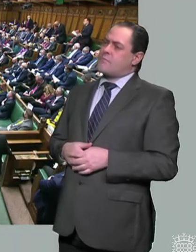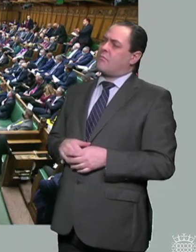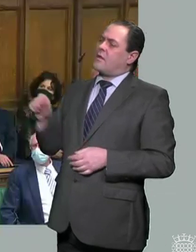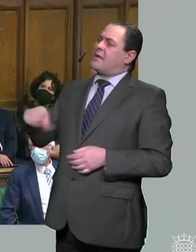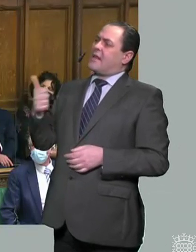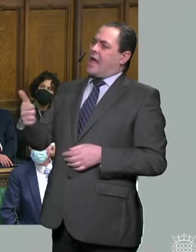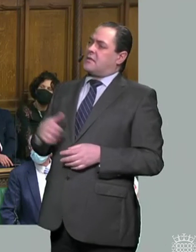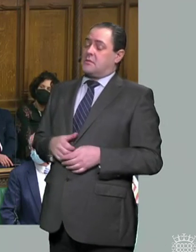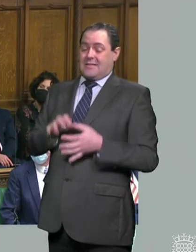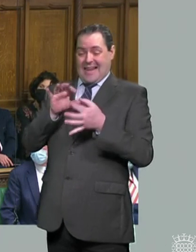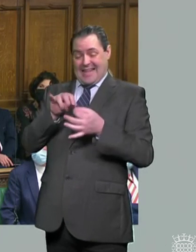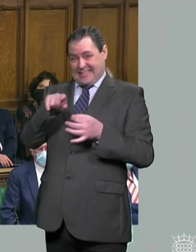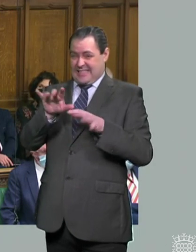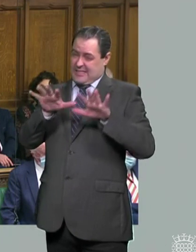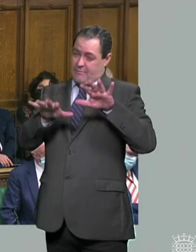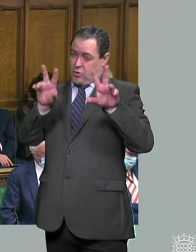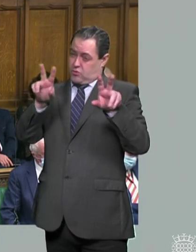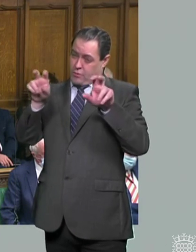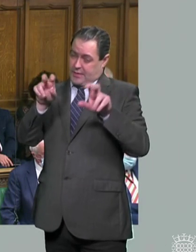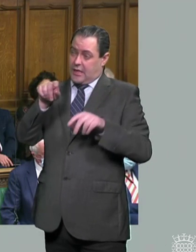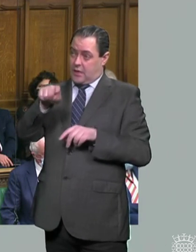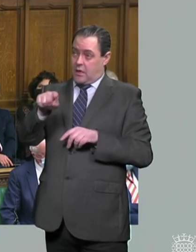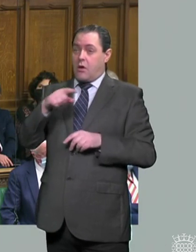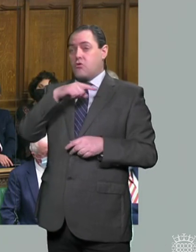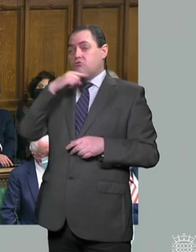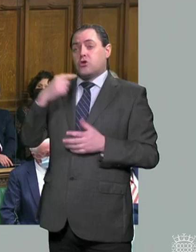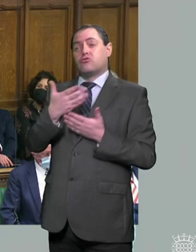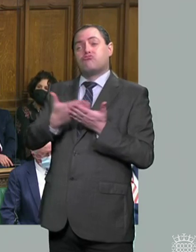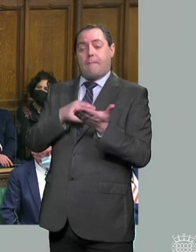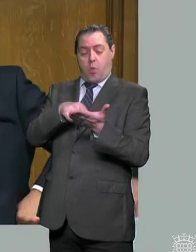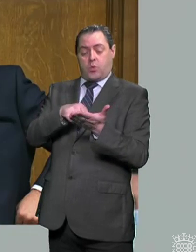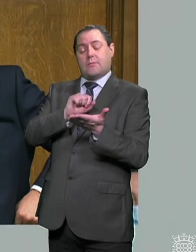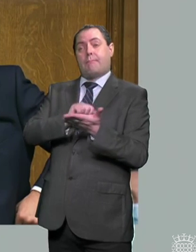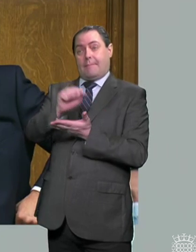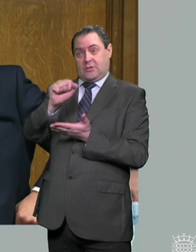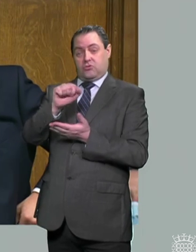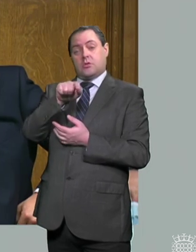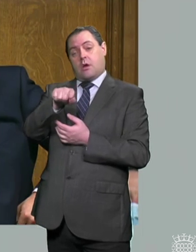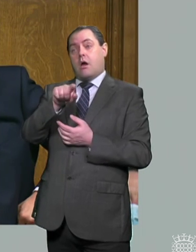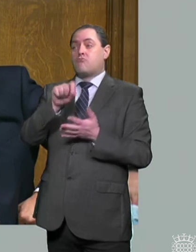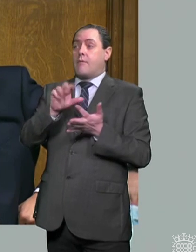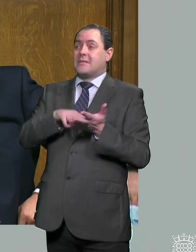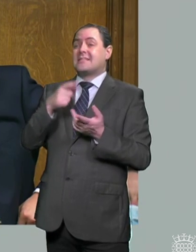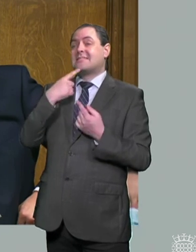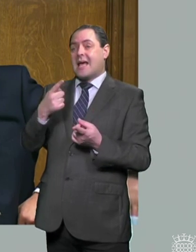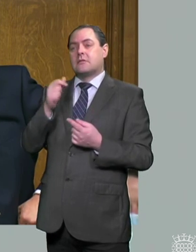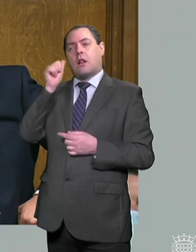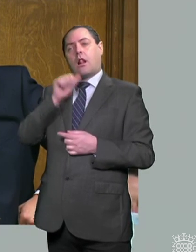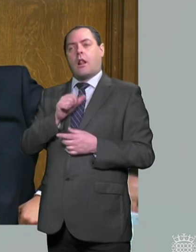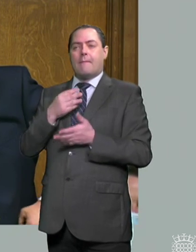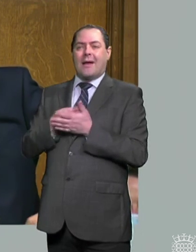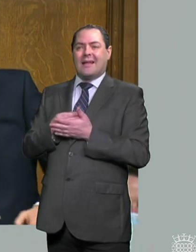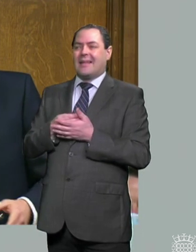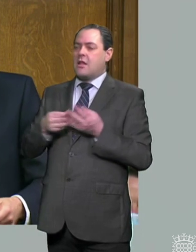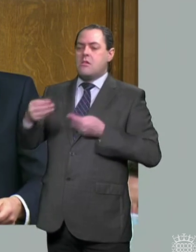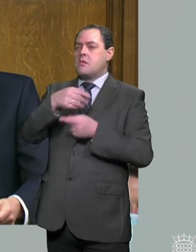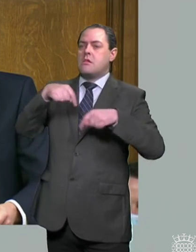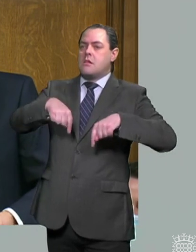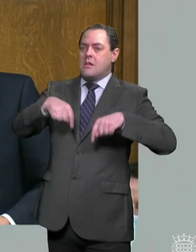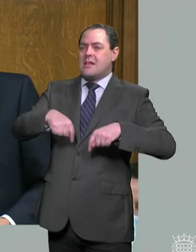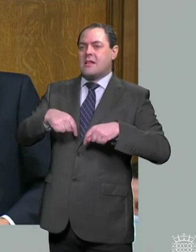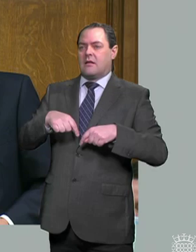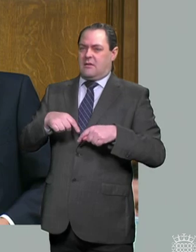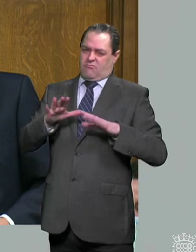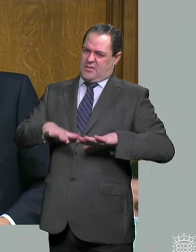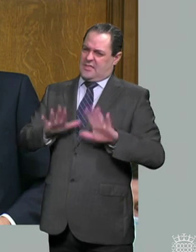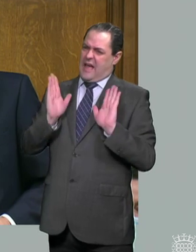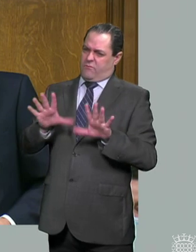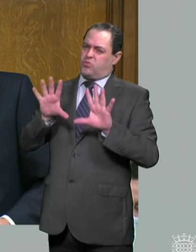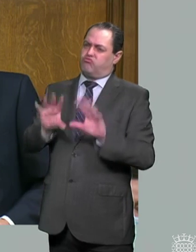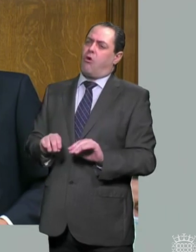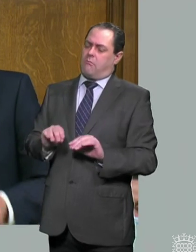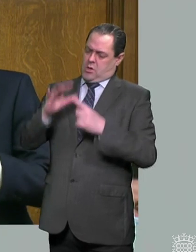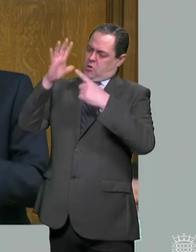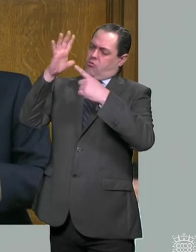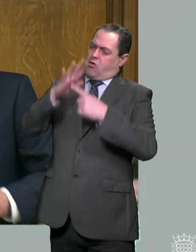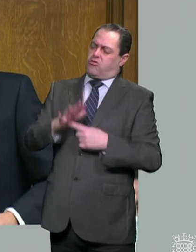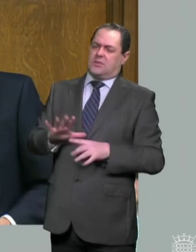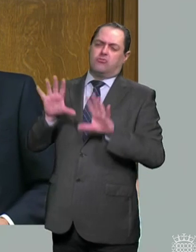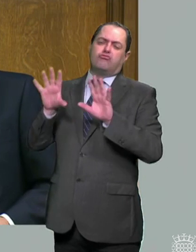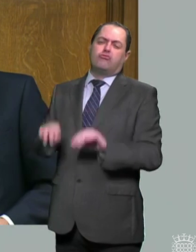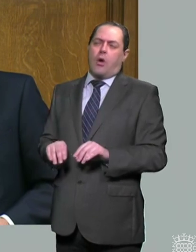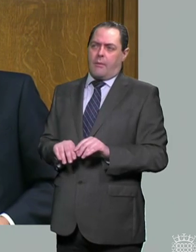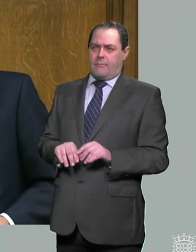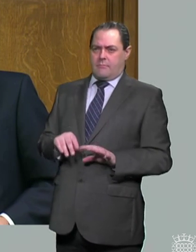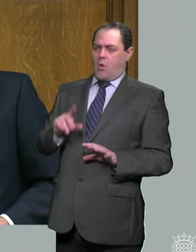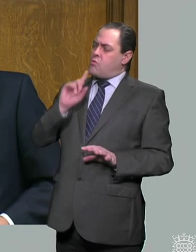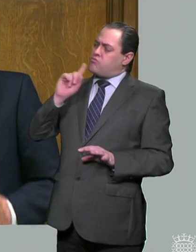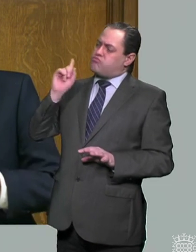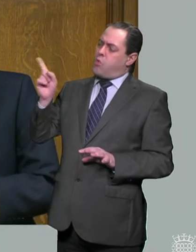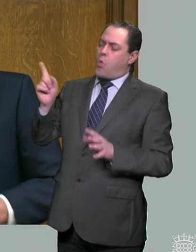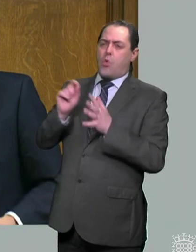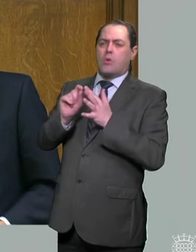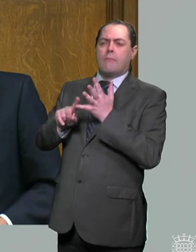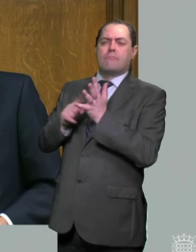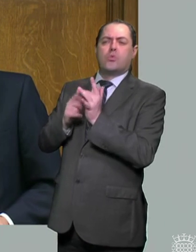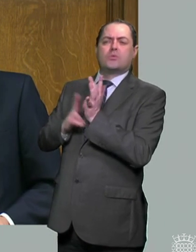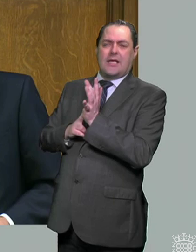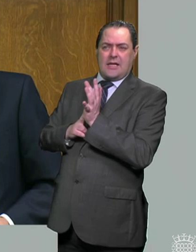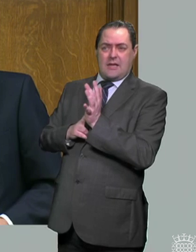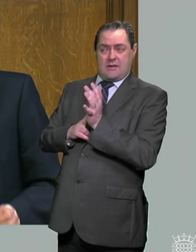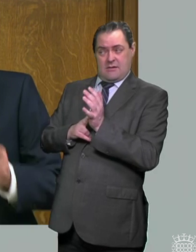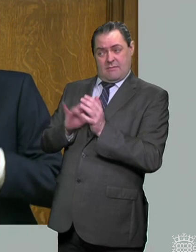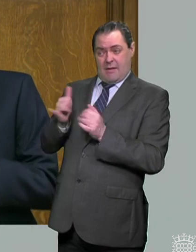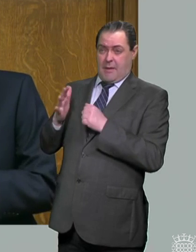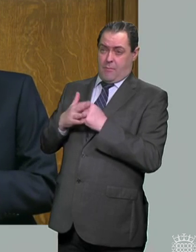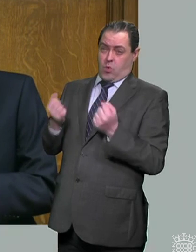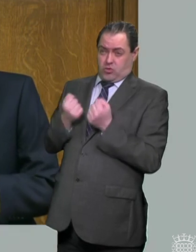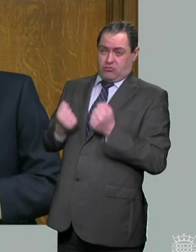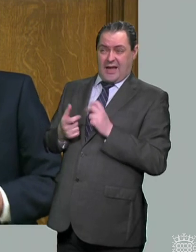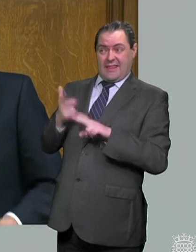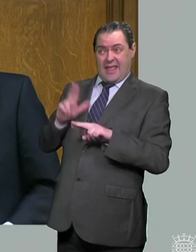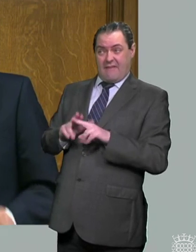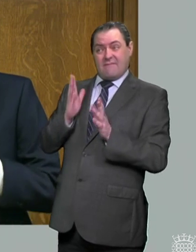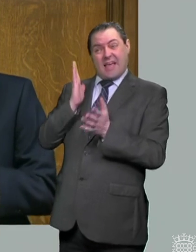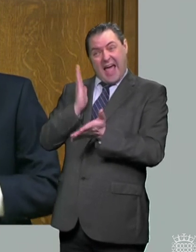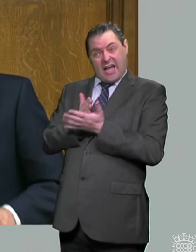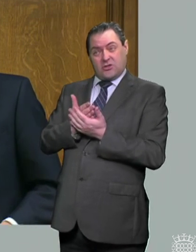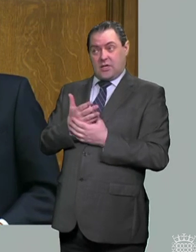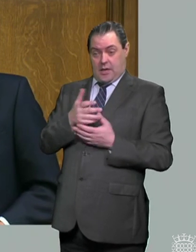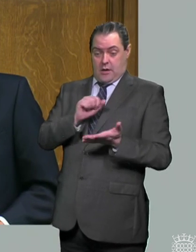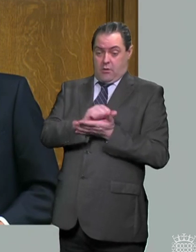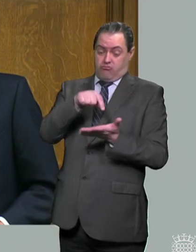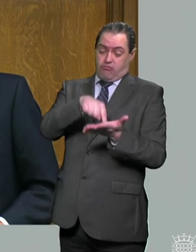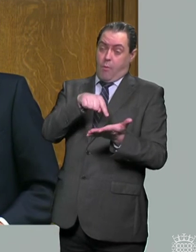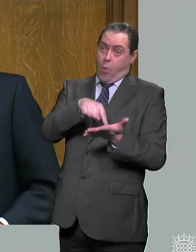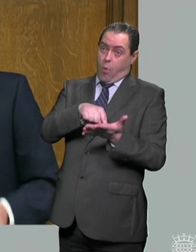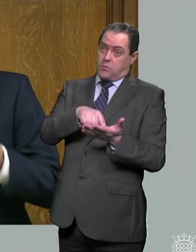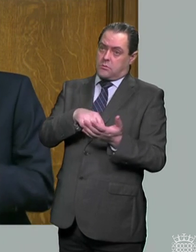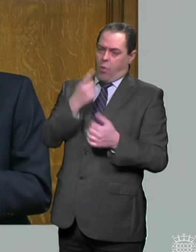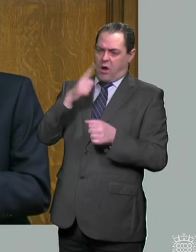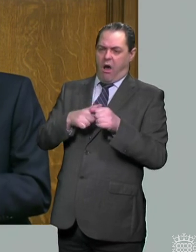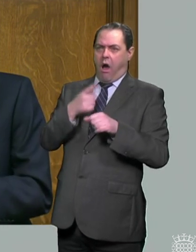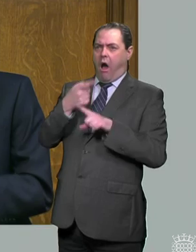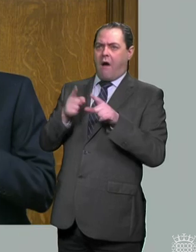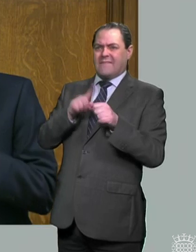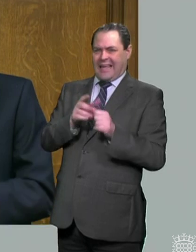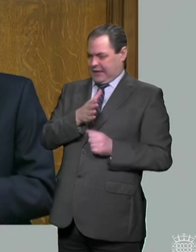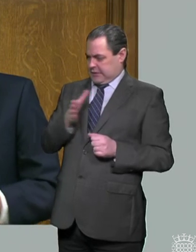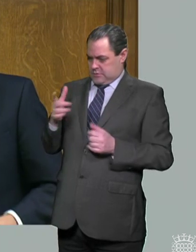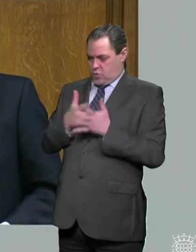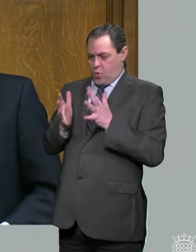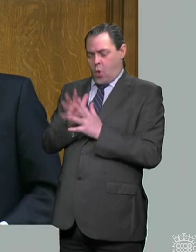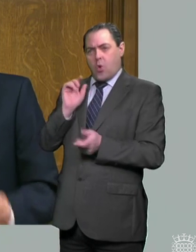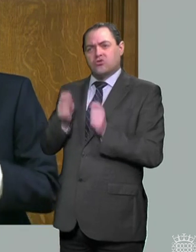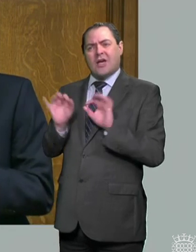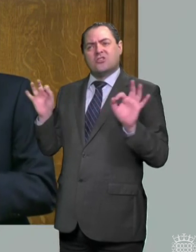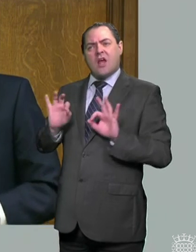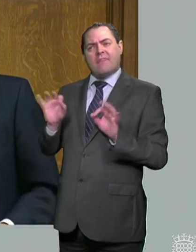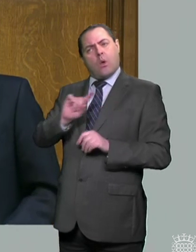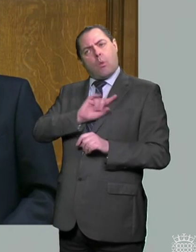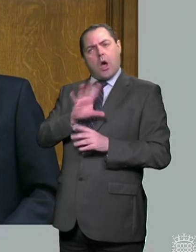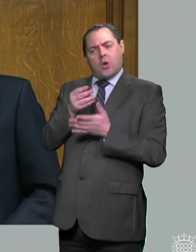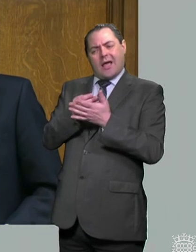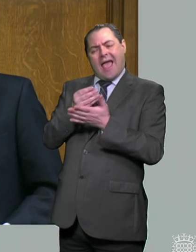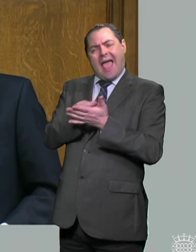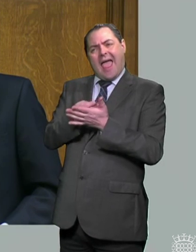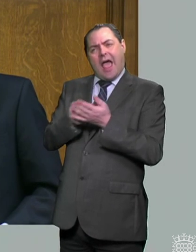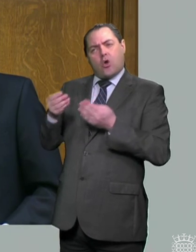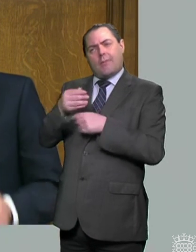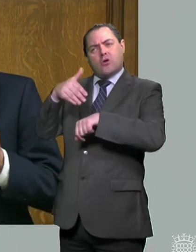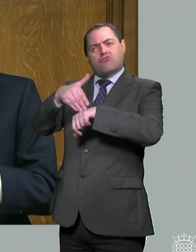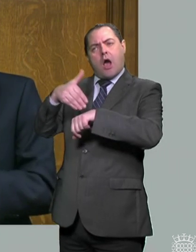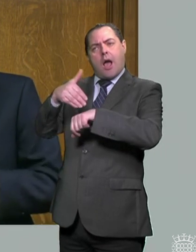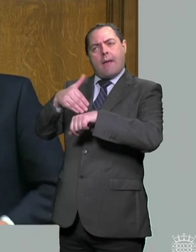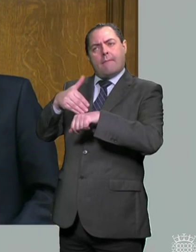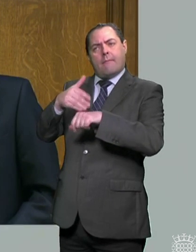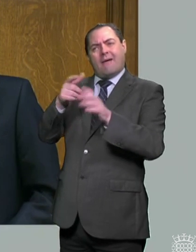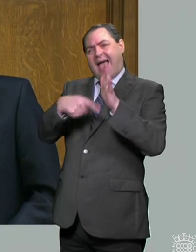On a related issue, after the publication of the Russia report the Prime Minister claimed“tackling illicit finance and driving dirty money and money launderers out of the UK is a priority.”His warnings to Mr Putin of late would surely have carried more bite if he had used the 18 months since the publication of the Russia report to legislate for an economic crime Act to stop the flow of dirty money from Russia.